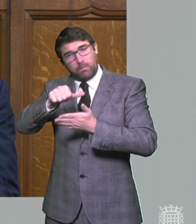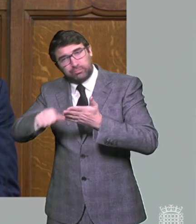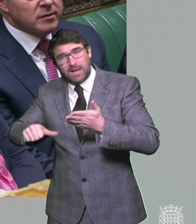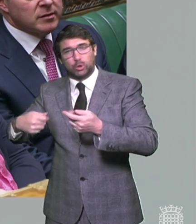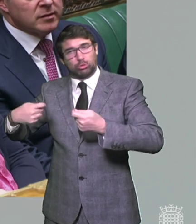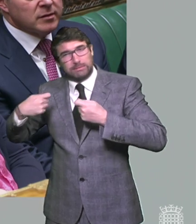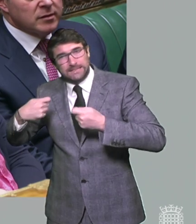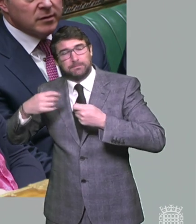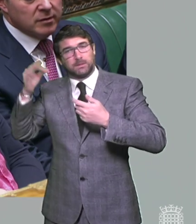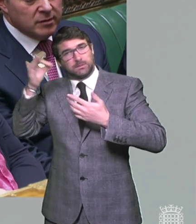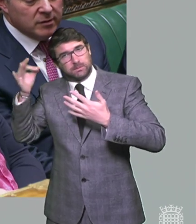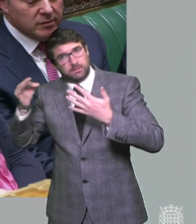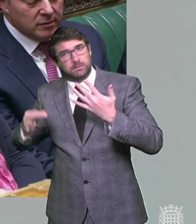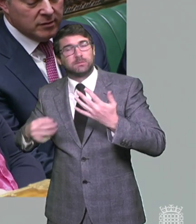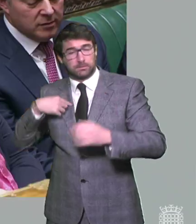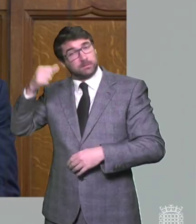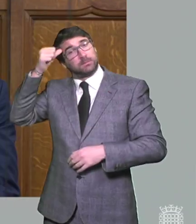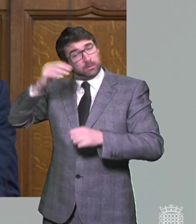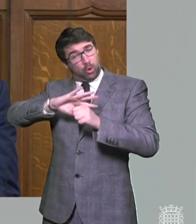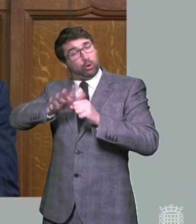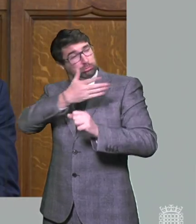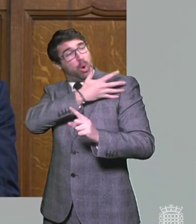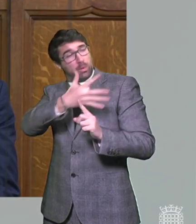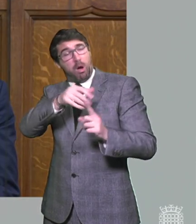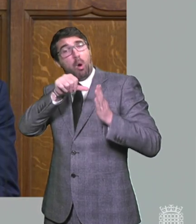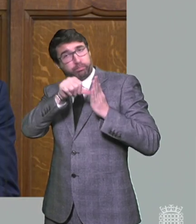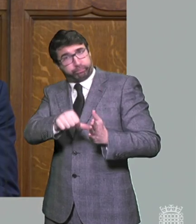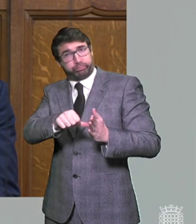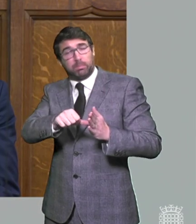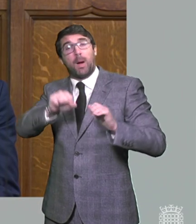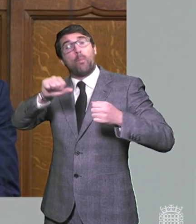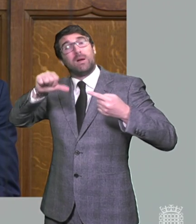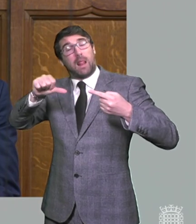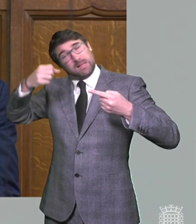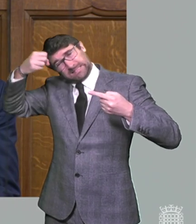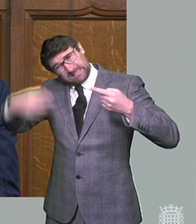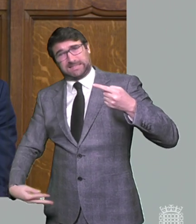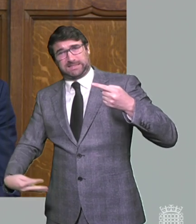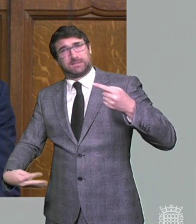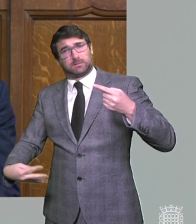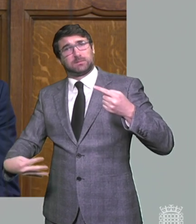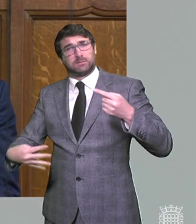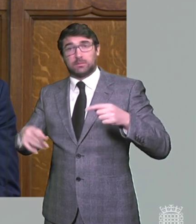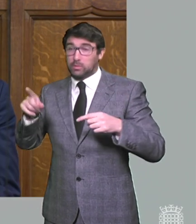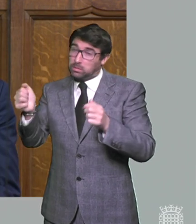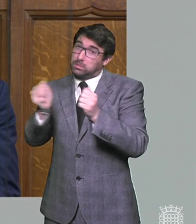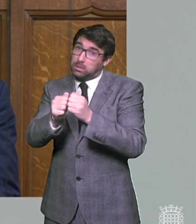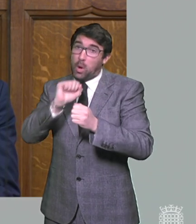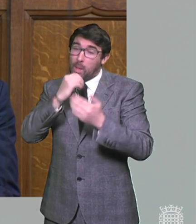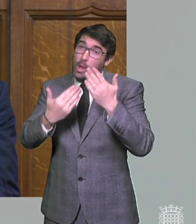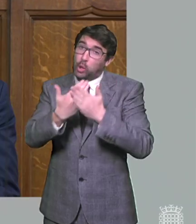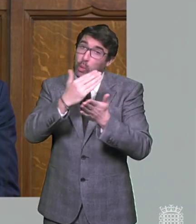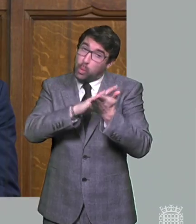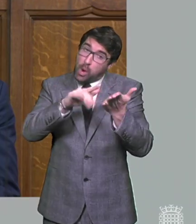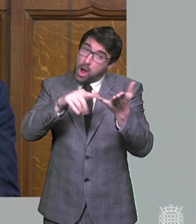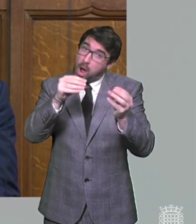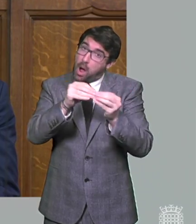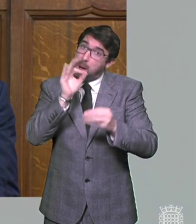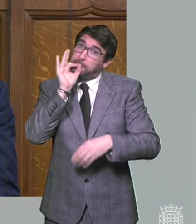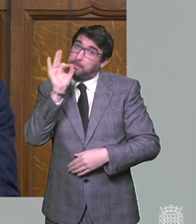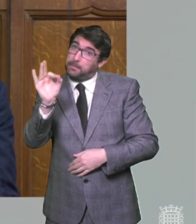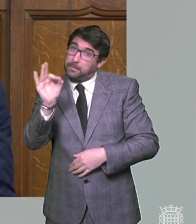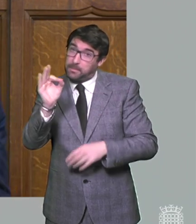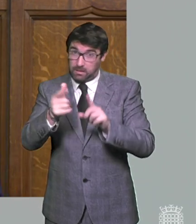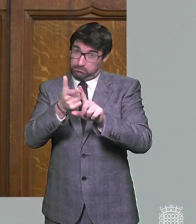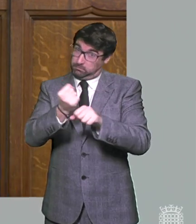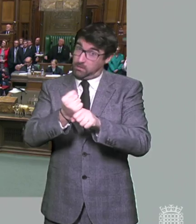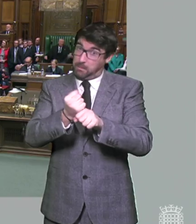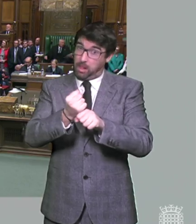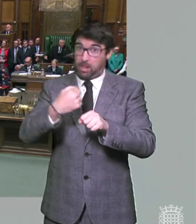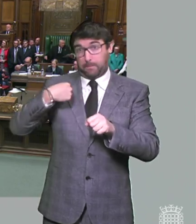Can the Prime Minister reassure me that the Government are committed to the series of elective hubs that we have promised, including at the Royal Hampshire County Hospital in my Winchester constituency?